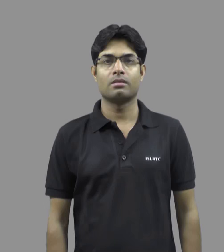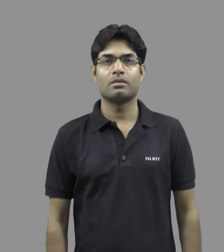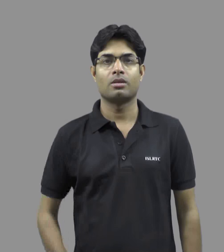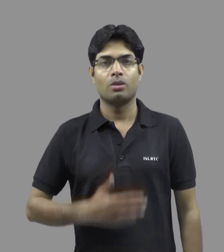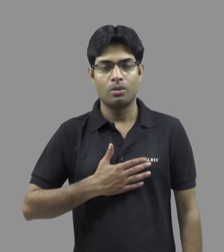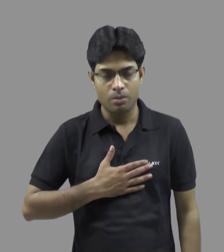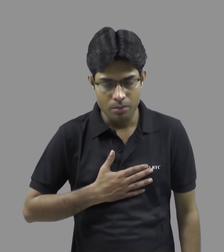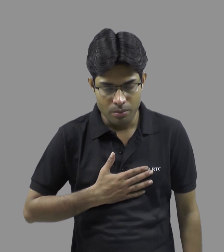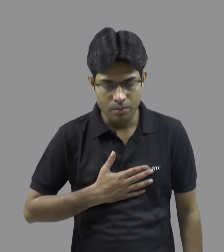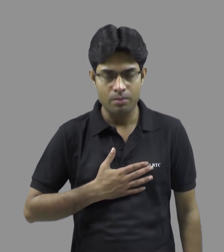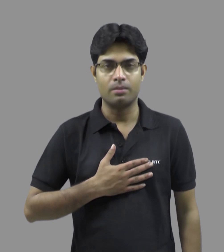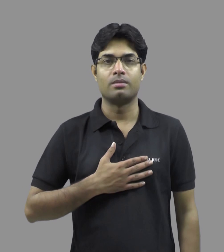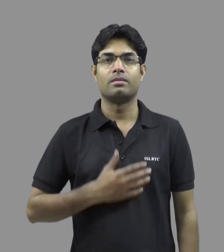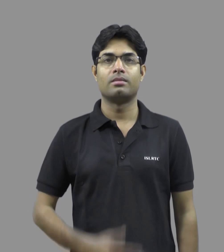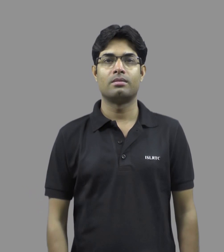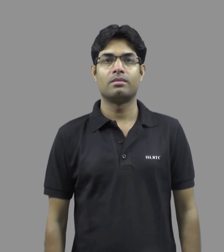Obey Comply